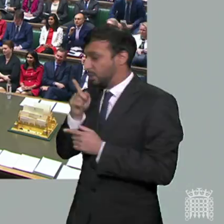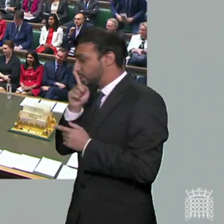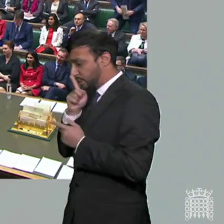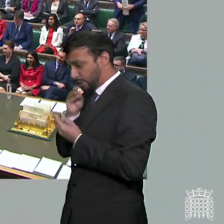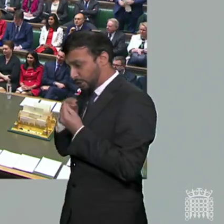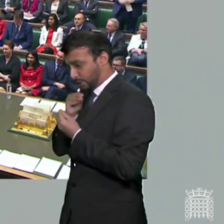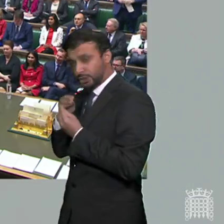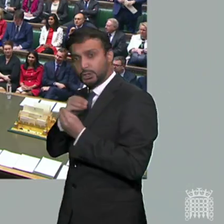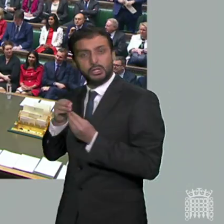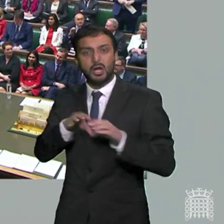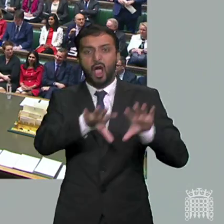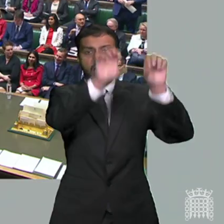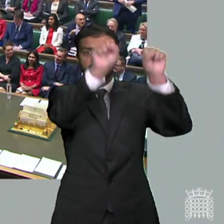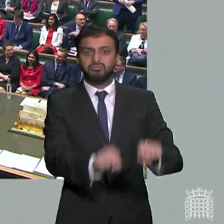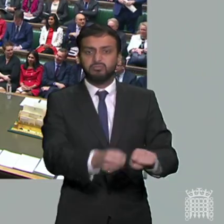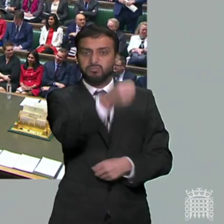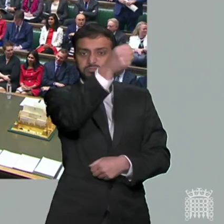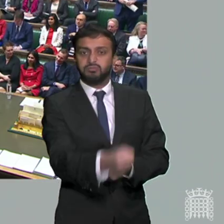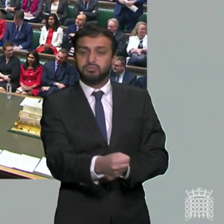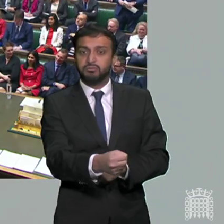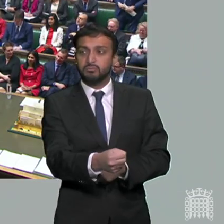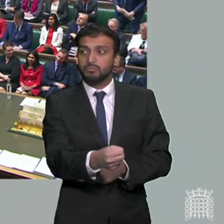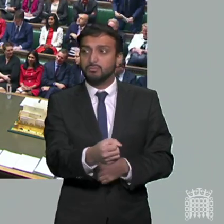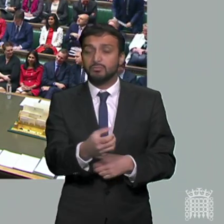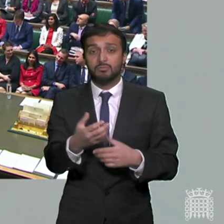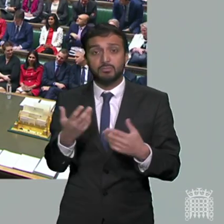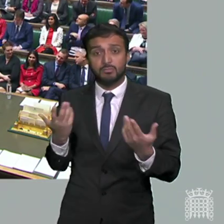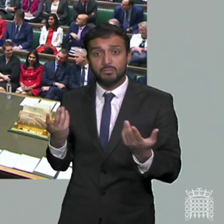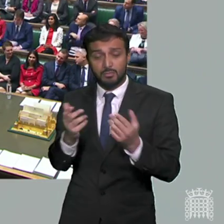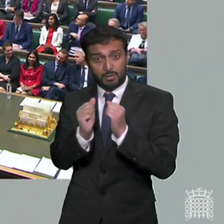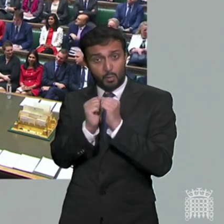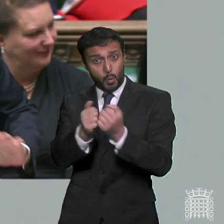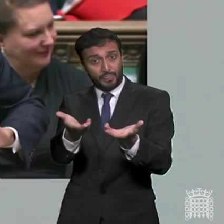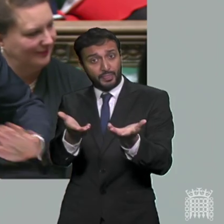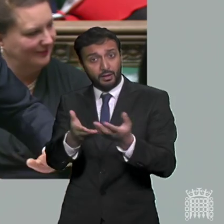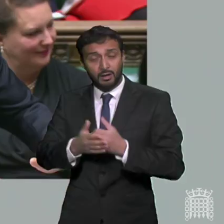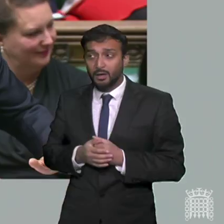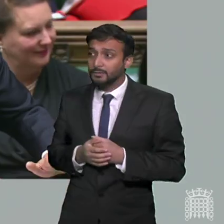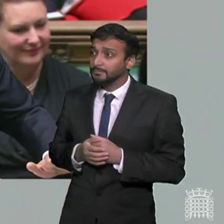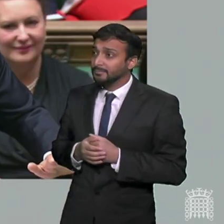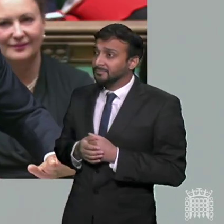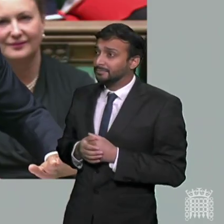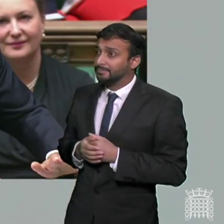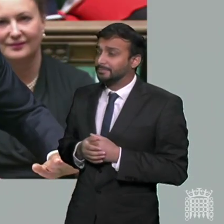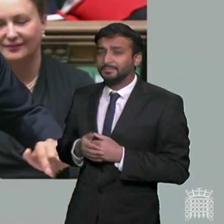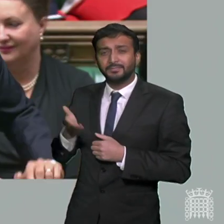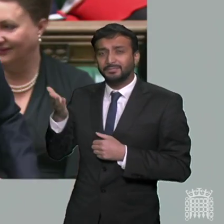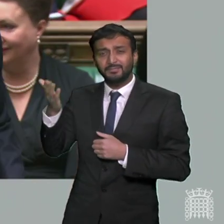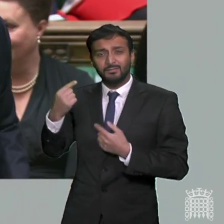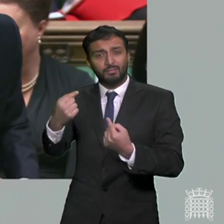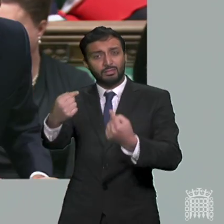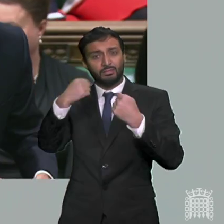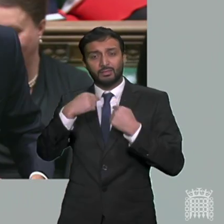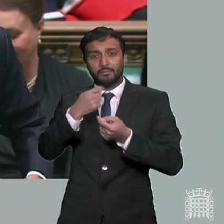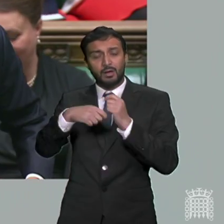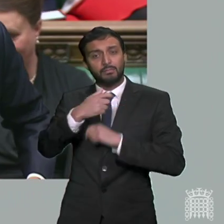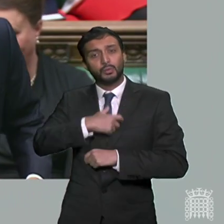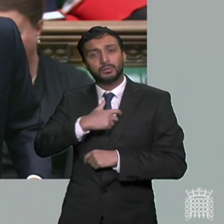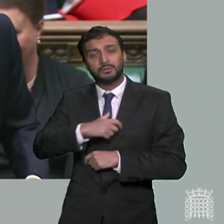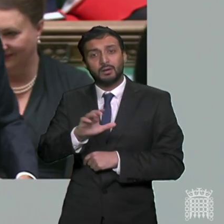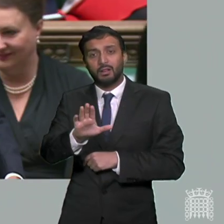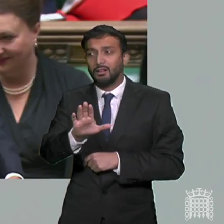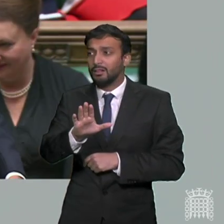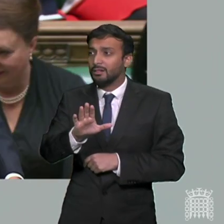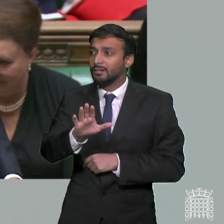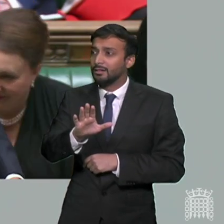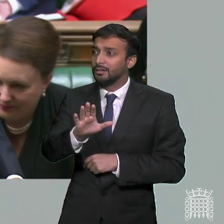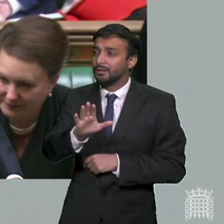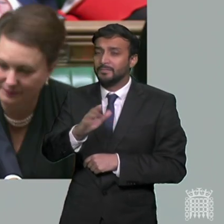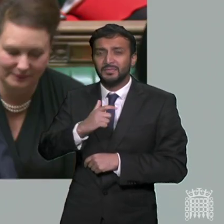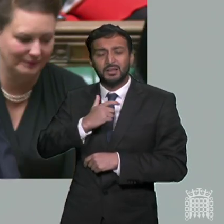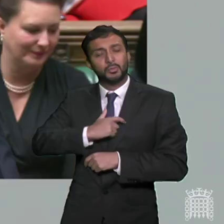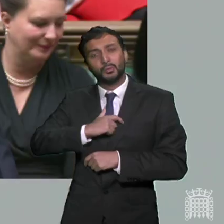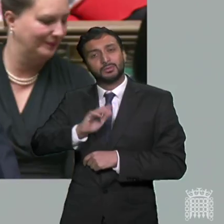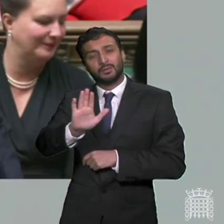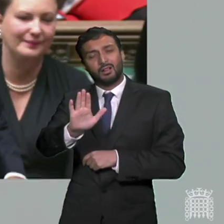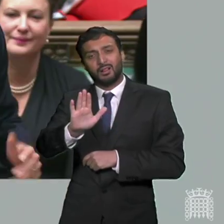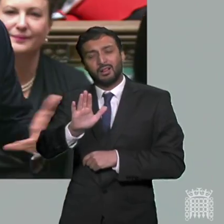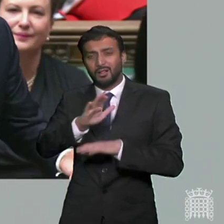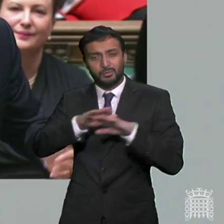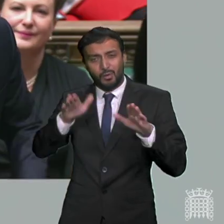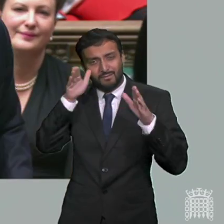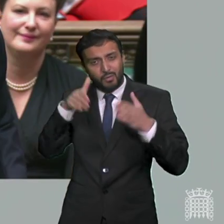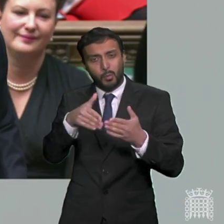As ever, the right honourable and learned Gentleman is engaging in petty personality politics, not focused on the substance.